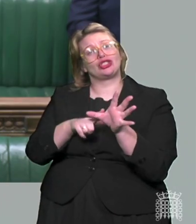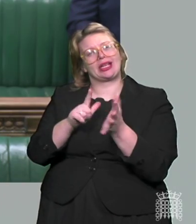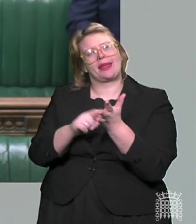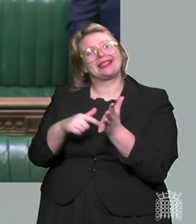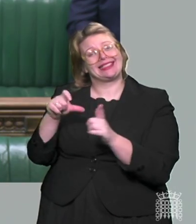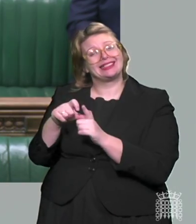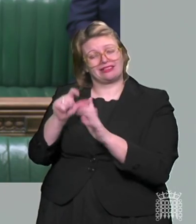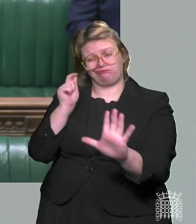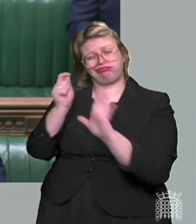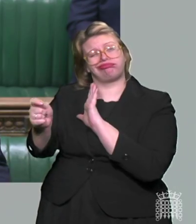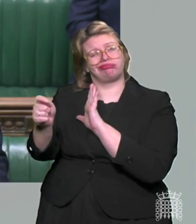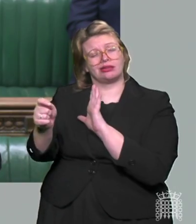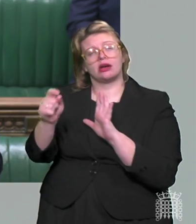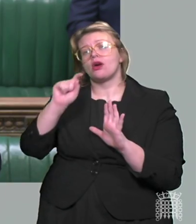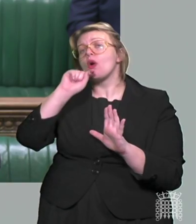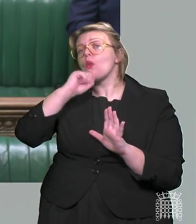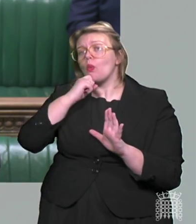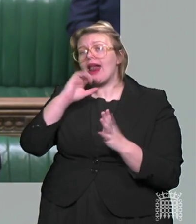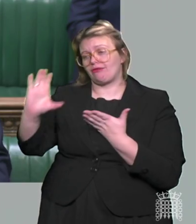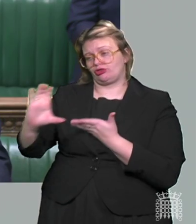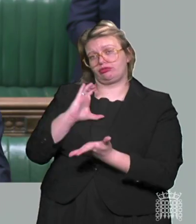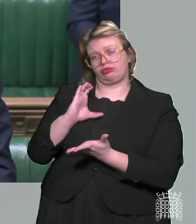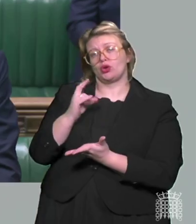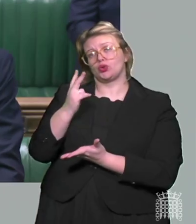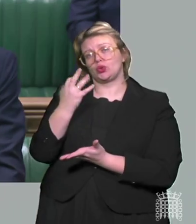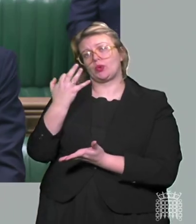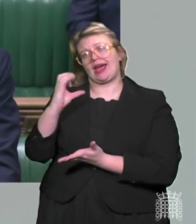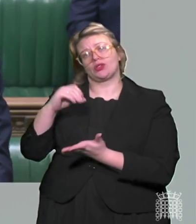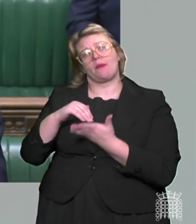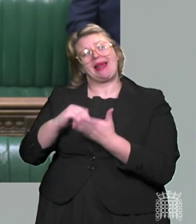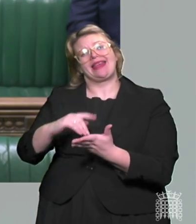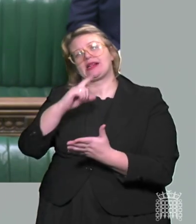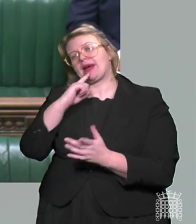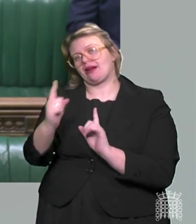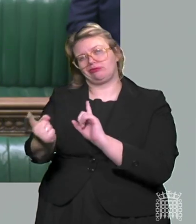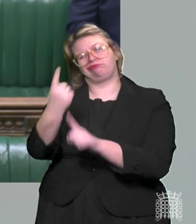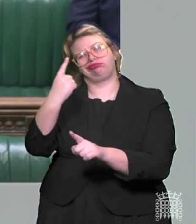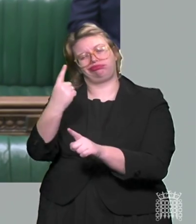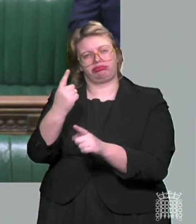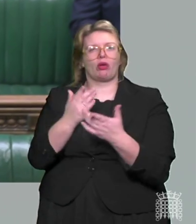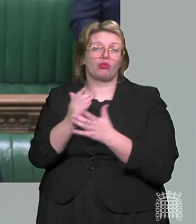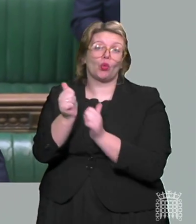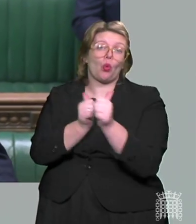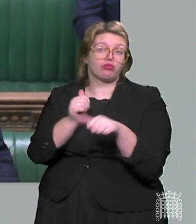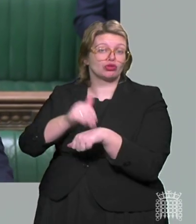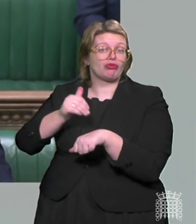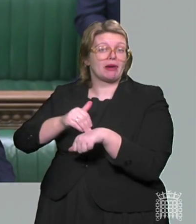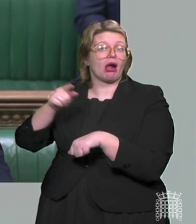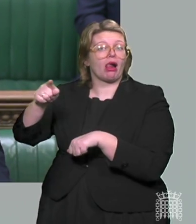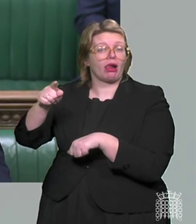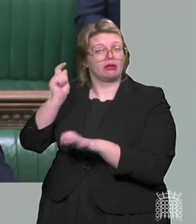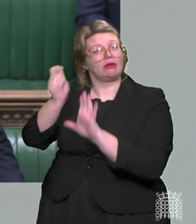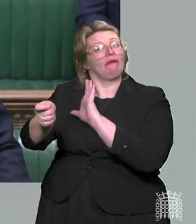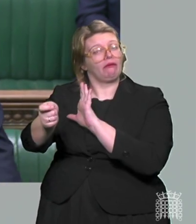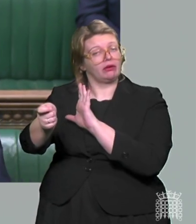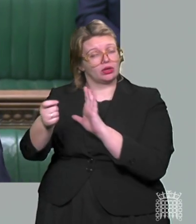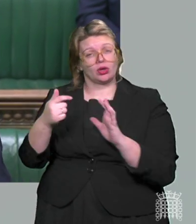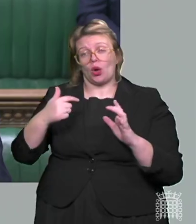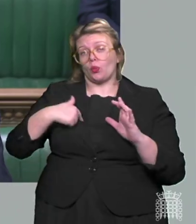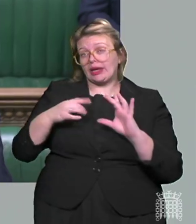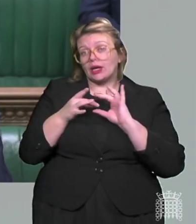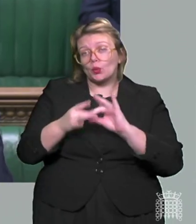We are undoubtedly starting to turn our minds to reparations, and there is a great deal of work going on within Government on how best to support the Ukrainians to do that.